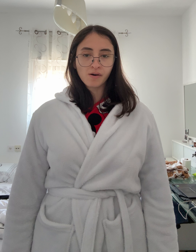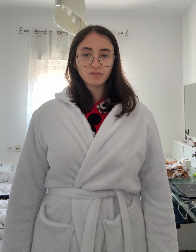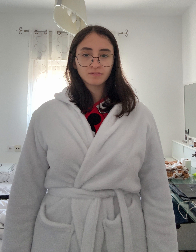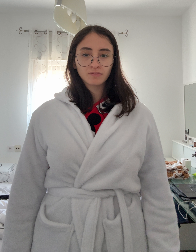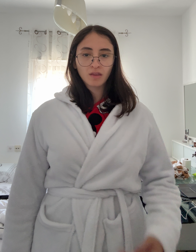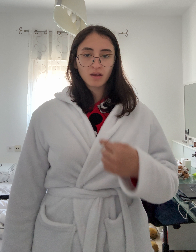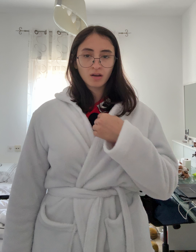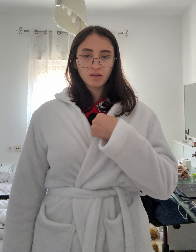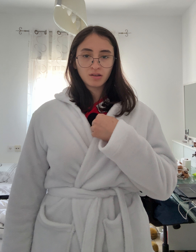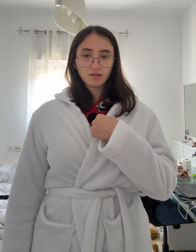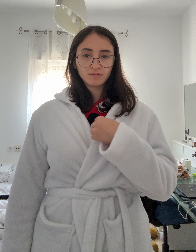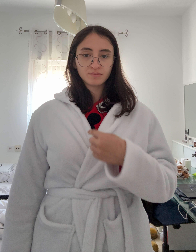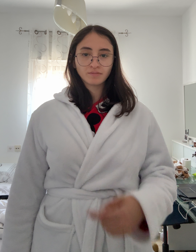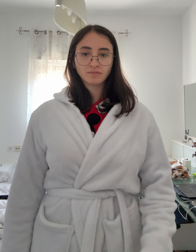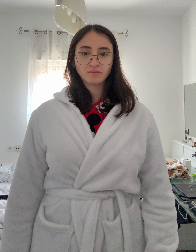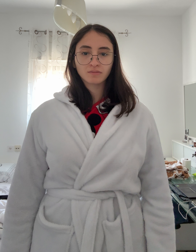אני